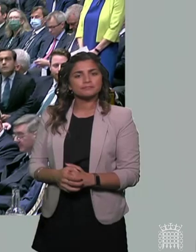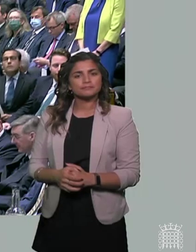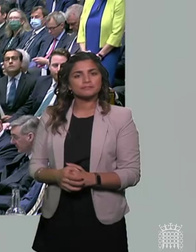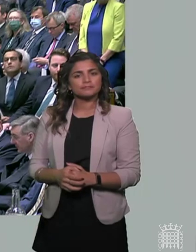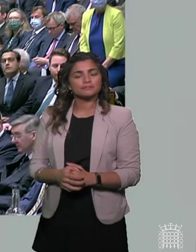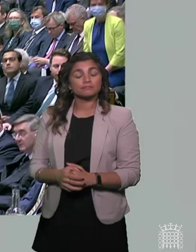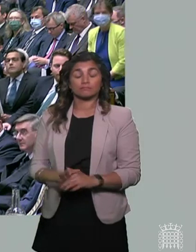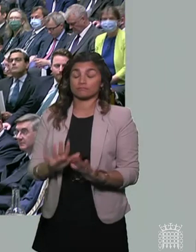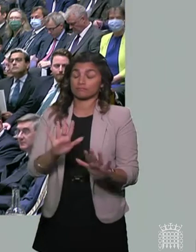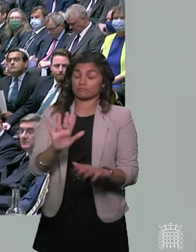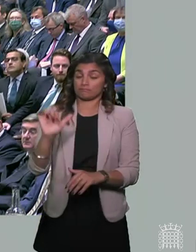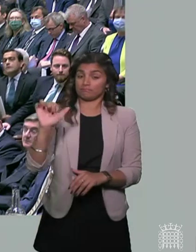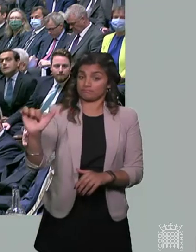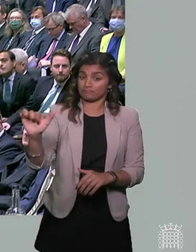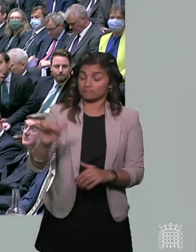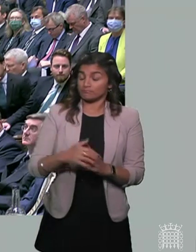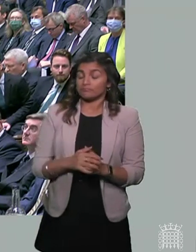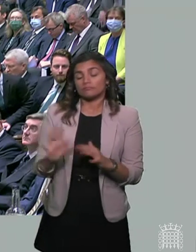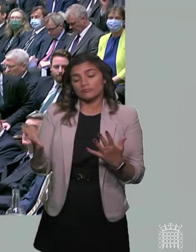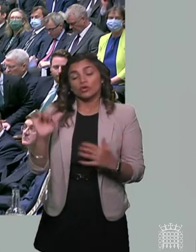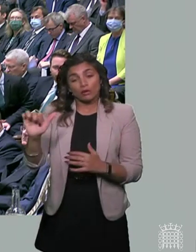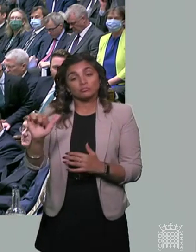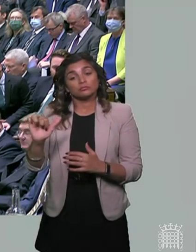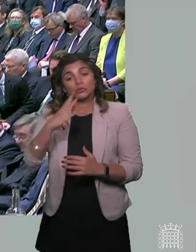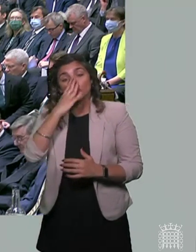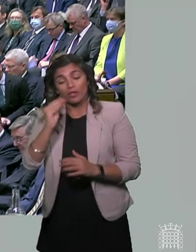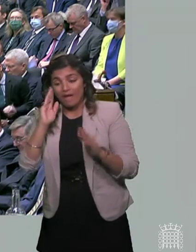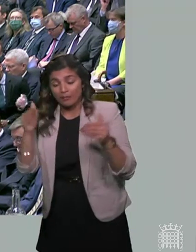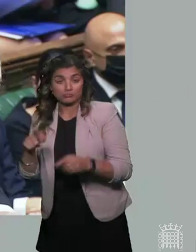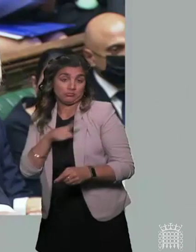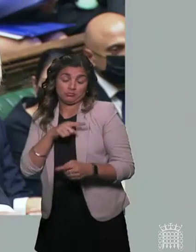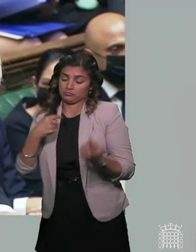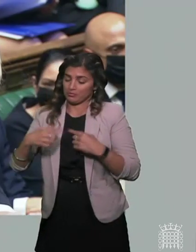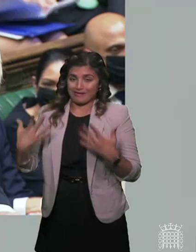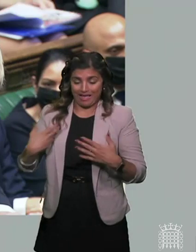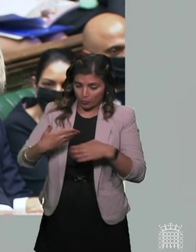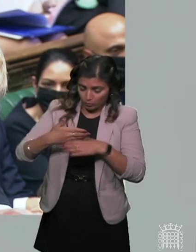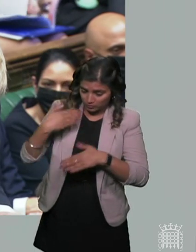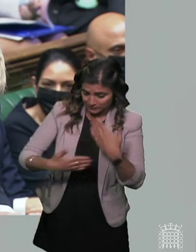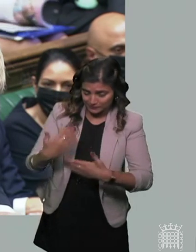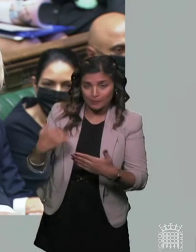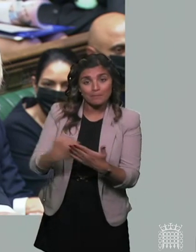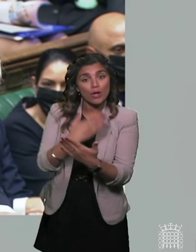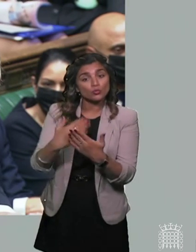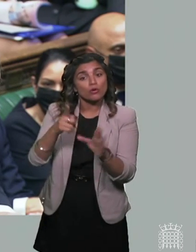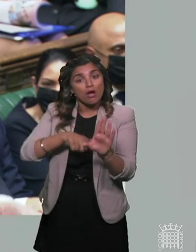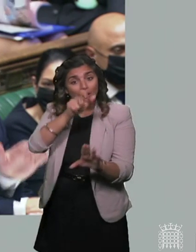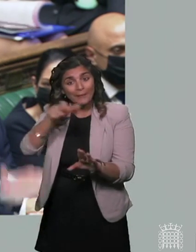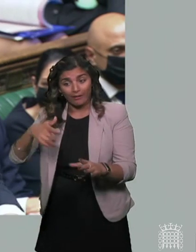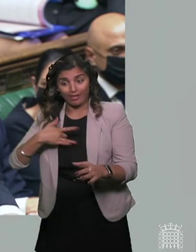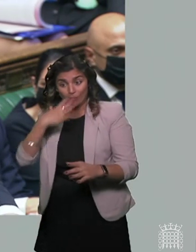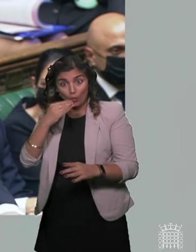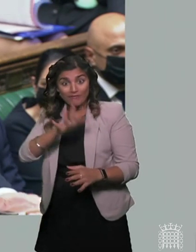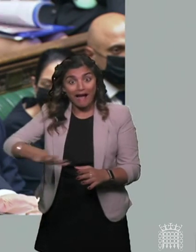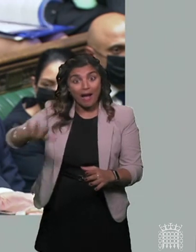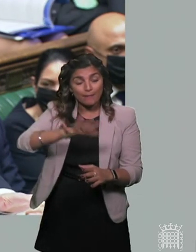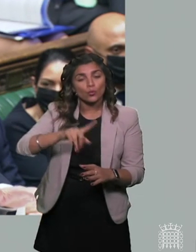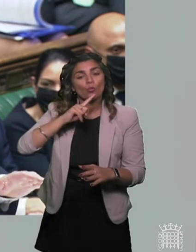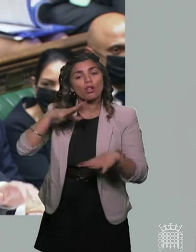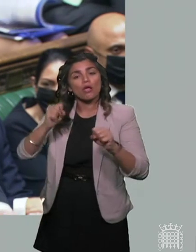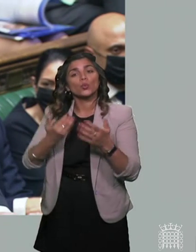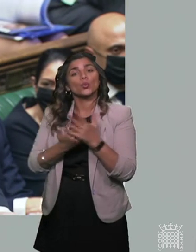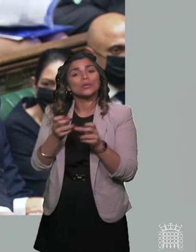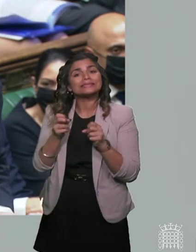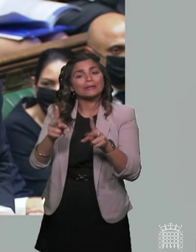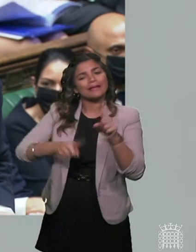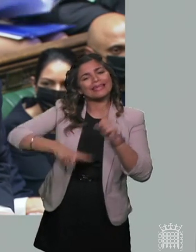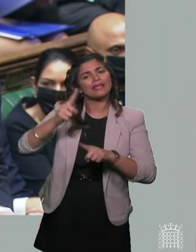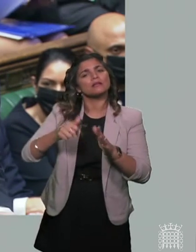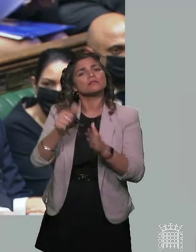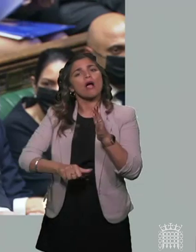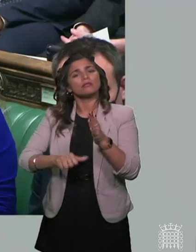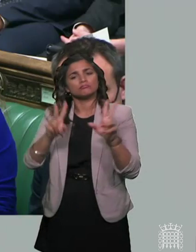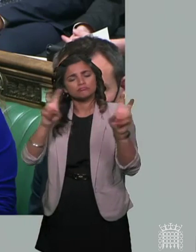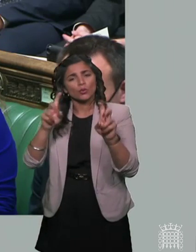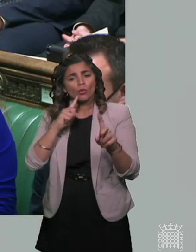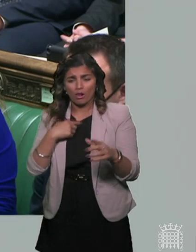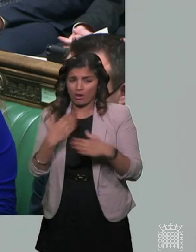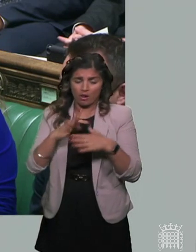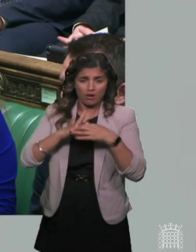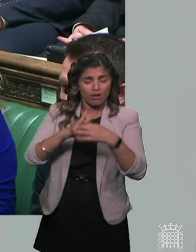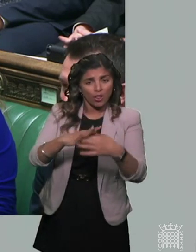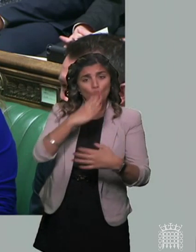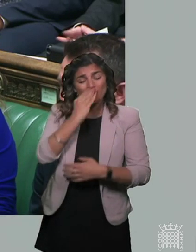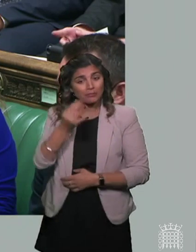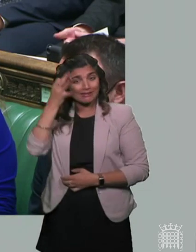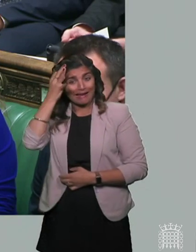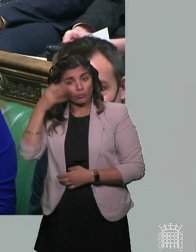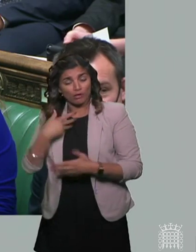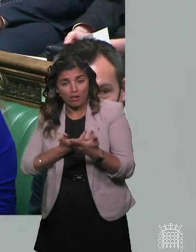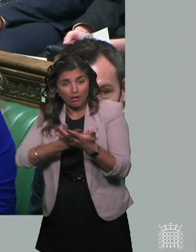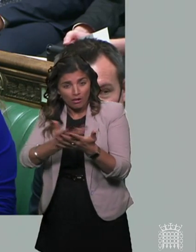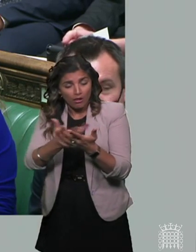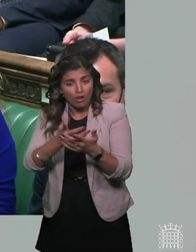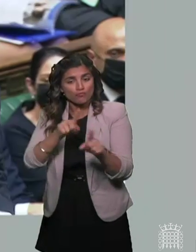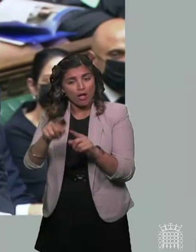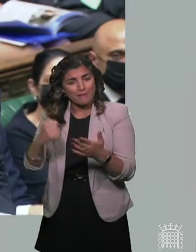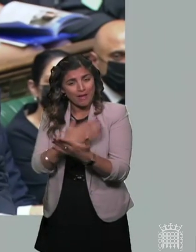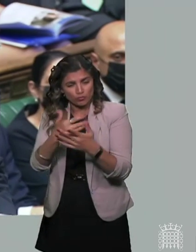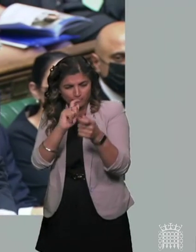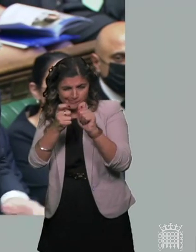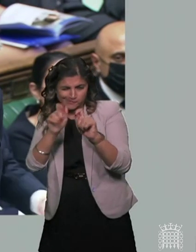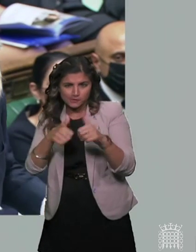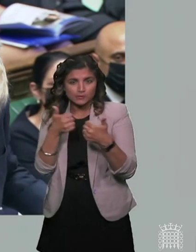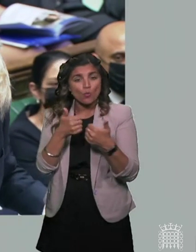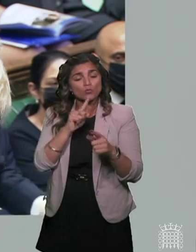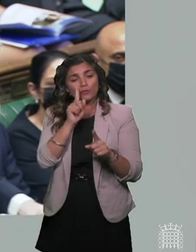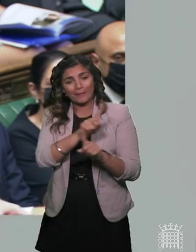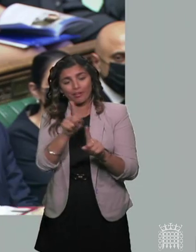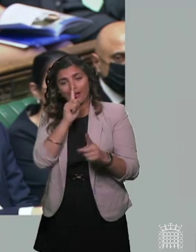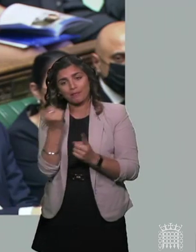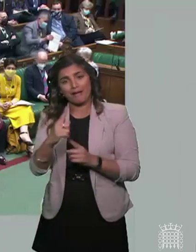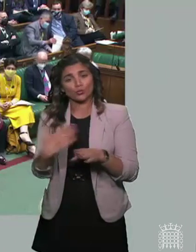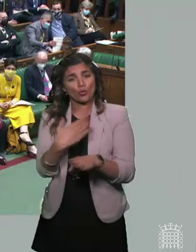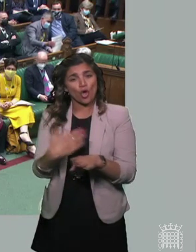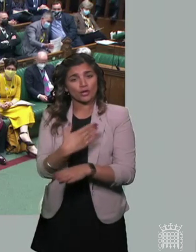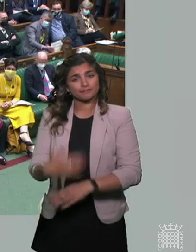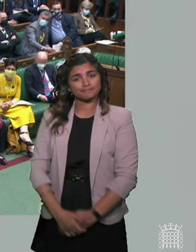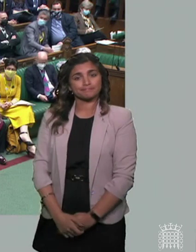My honourable Friend is absolutely right about Wolverhampton; that is why we are working flat out to ensure that young people in Wolverhampton benefit from the kickstart scheme, and we are working with City of Wolverhampton Council to ensure that young people get bespoke support for their return to work.